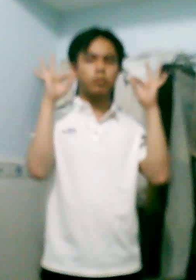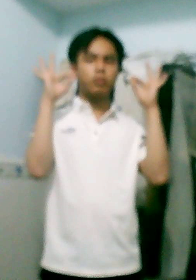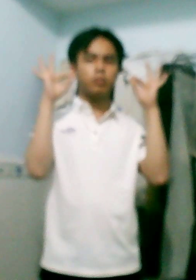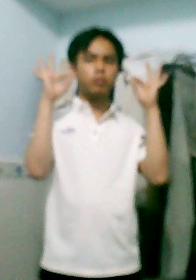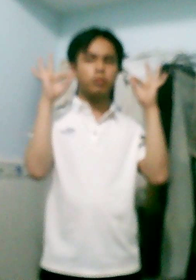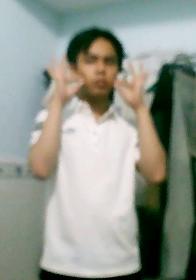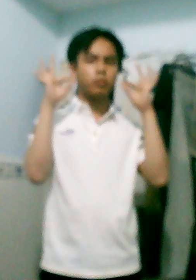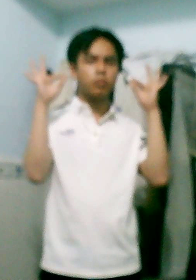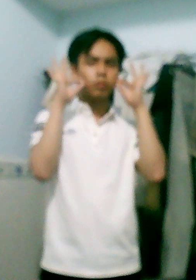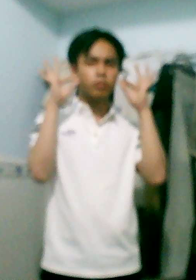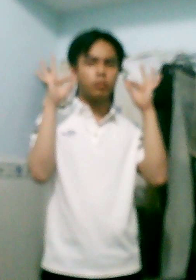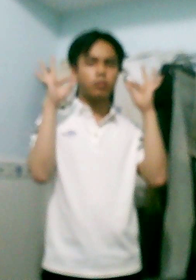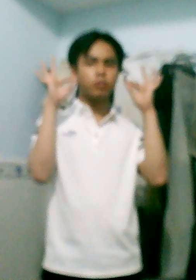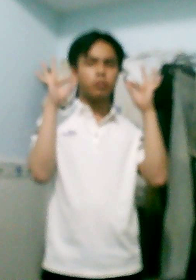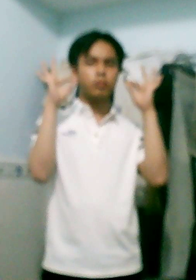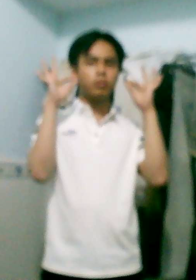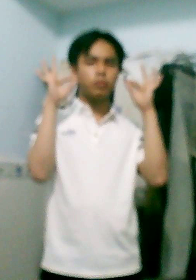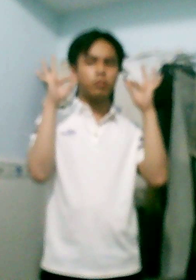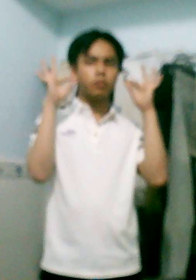meo